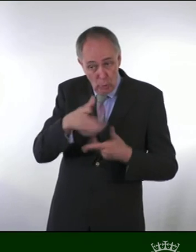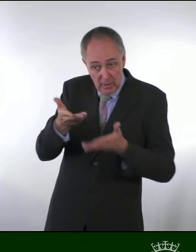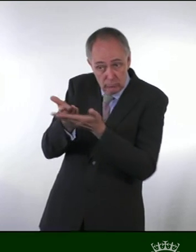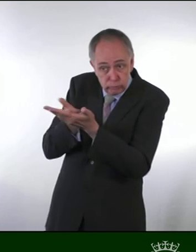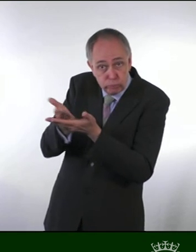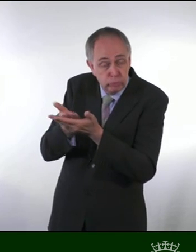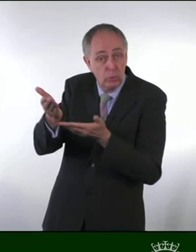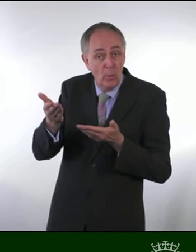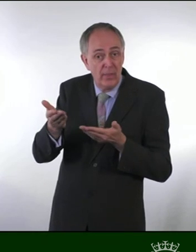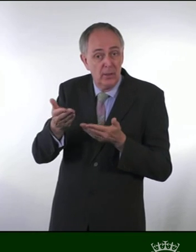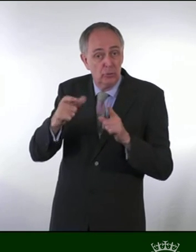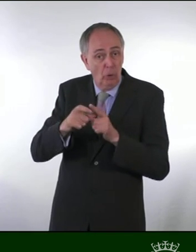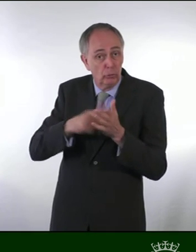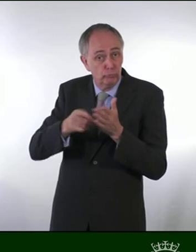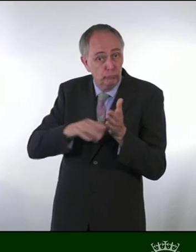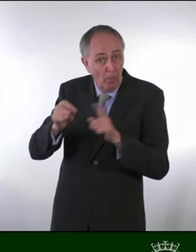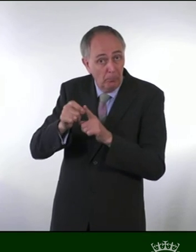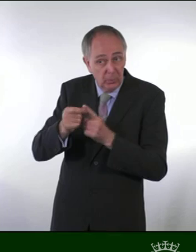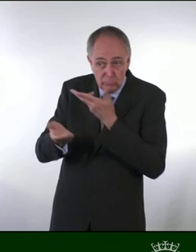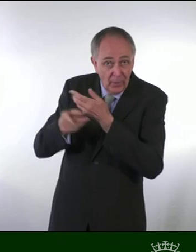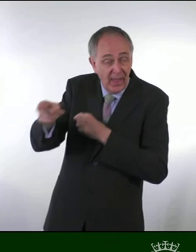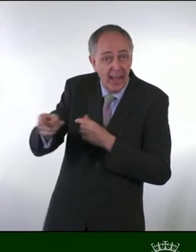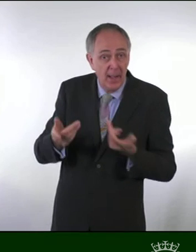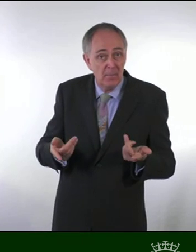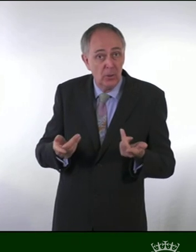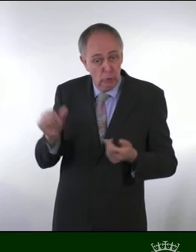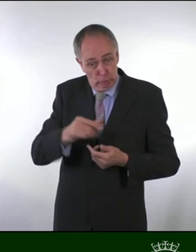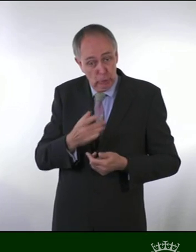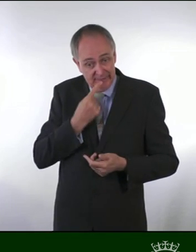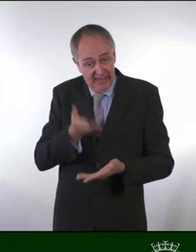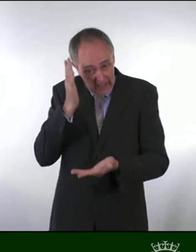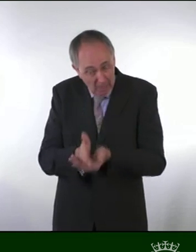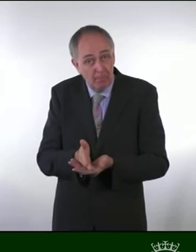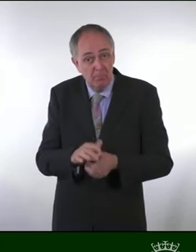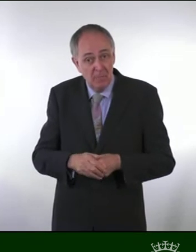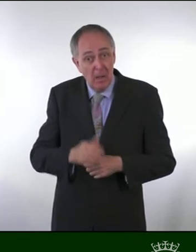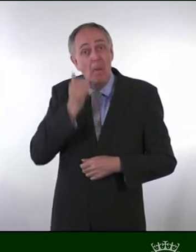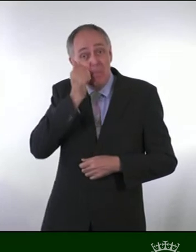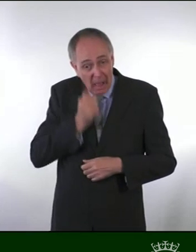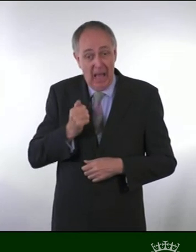And at the very least, Prime Minister, say it now: black lives matter.